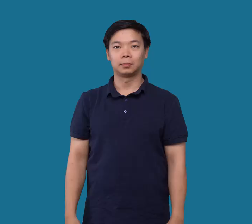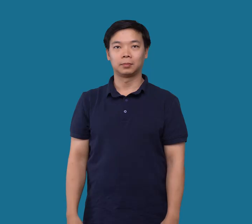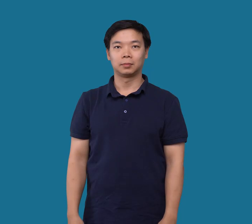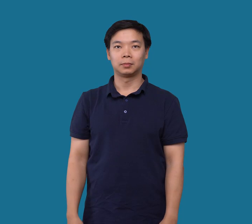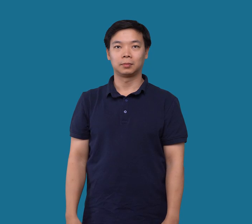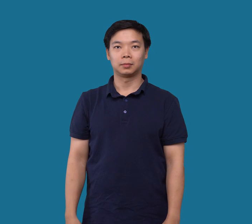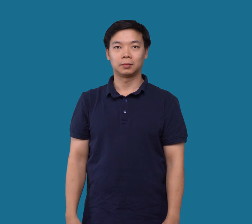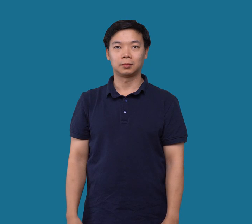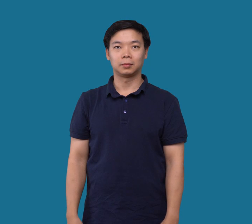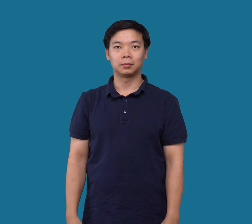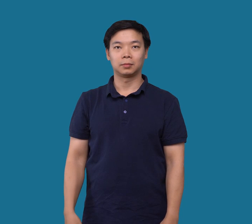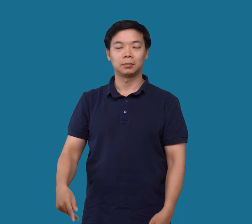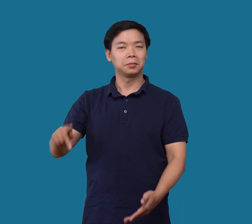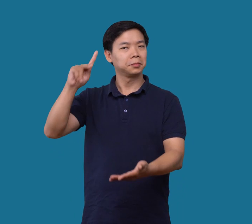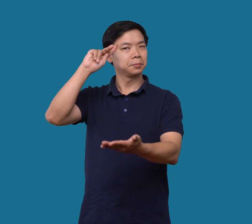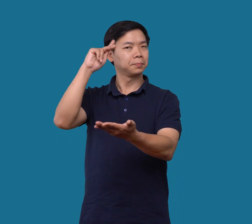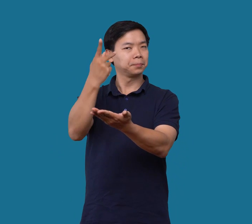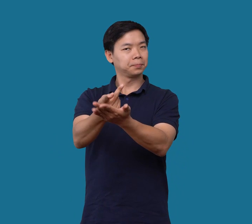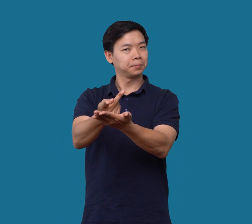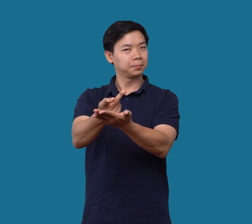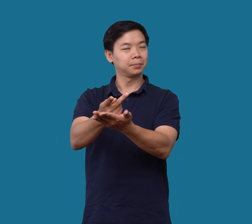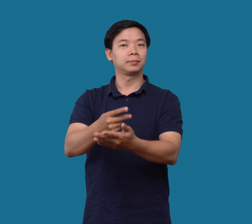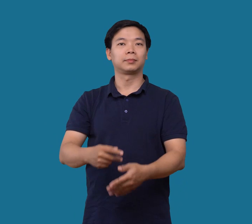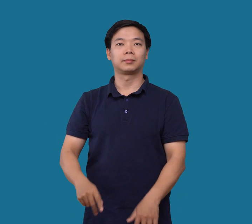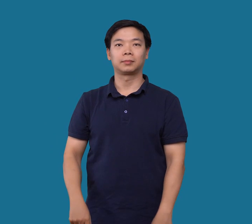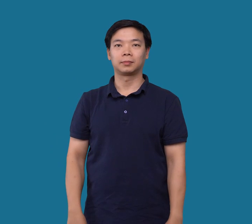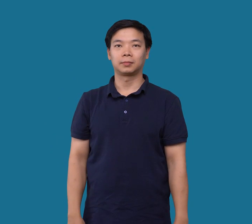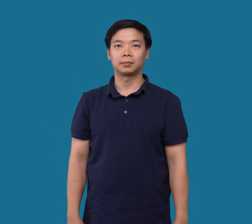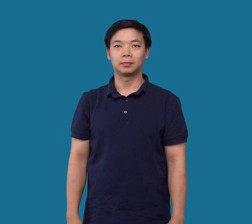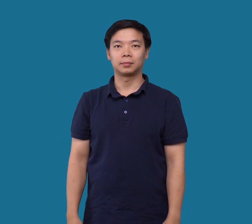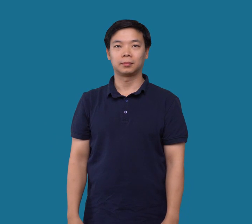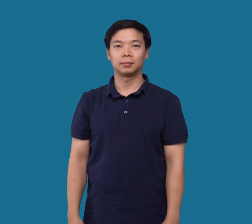kỉ niệm